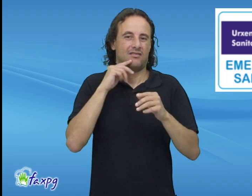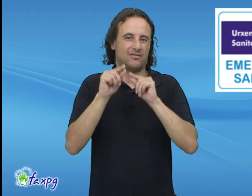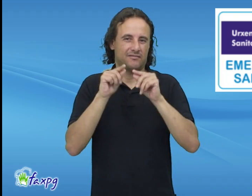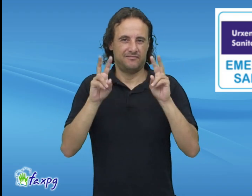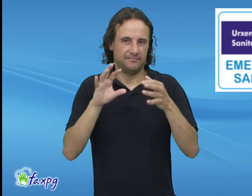virus